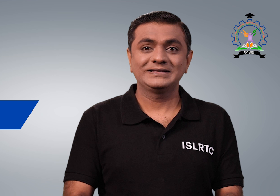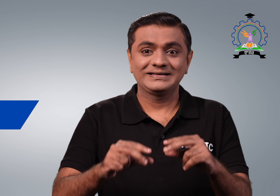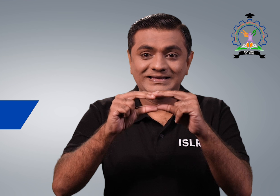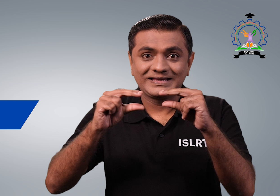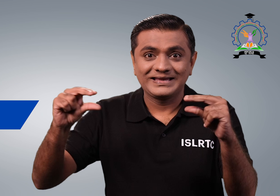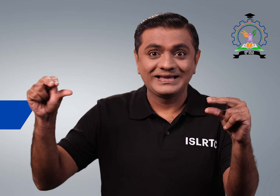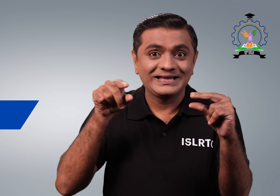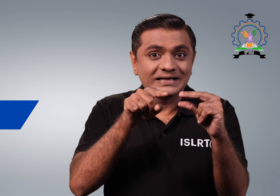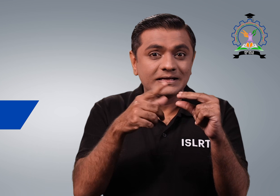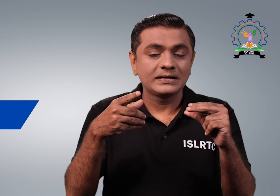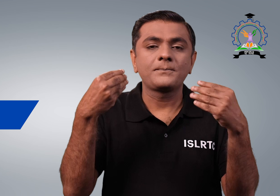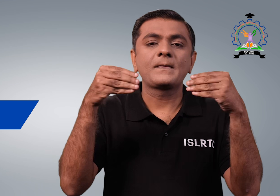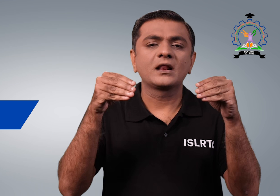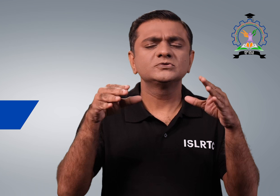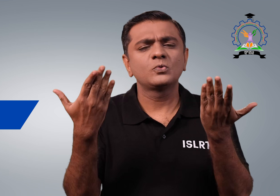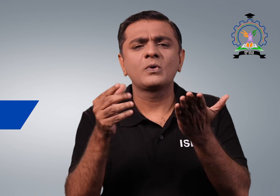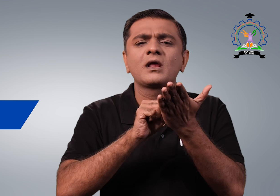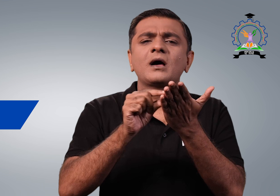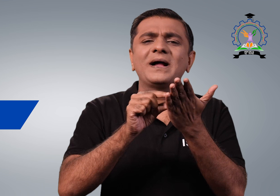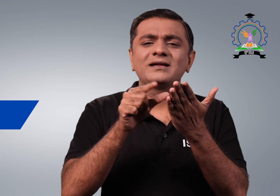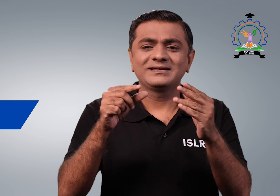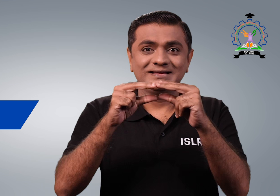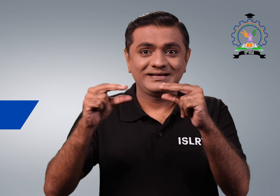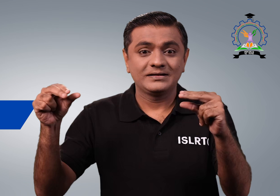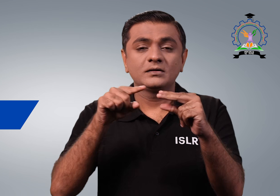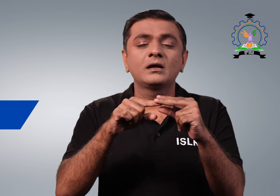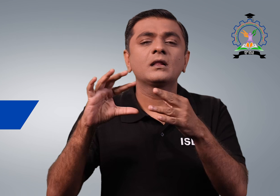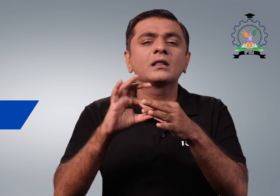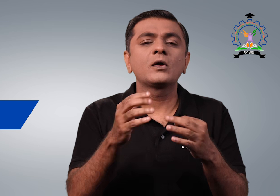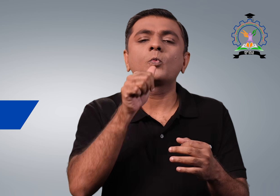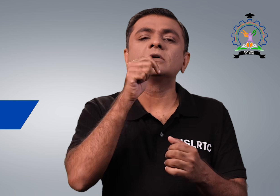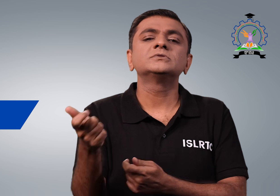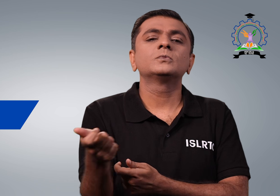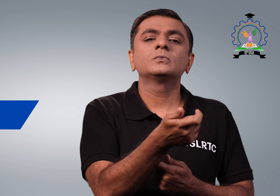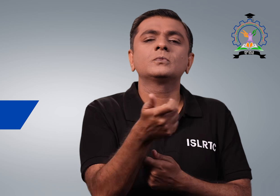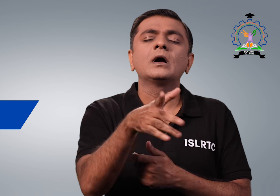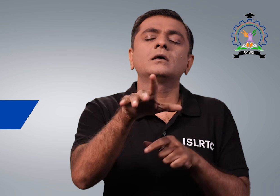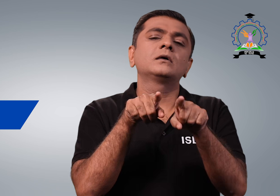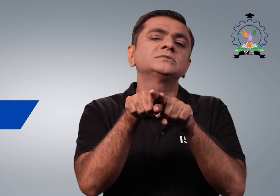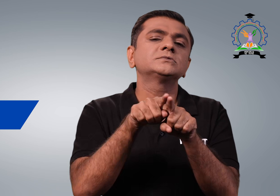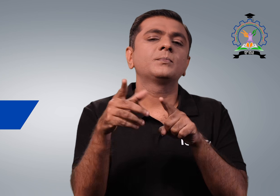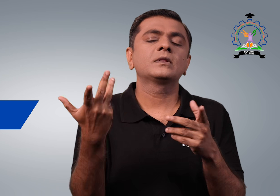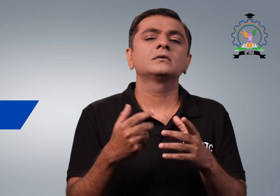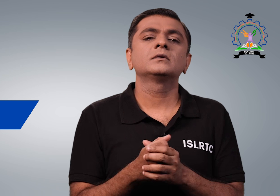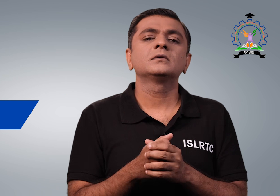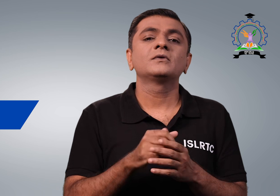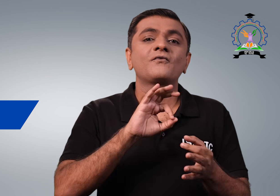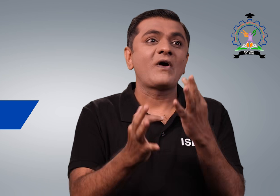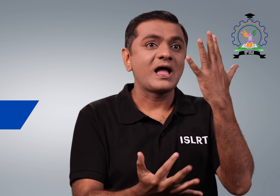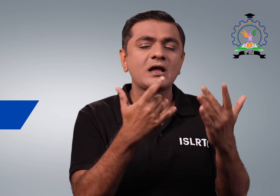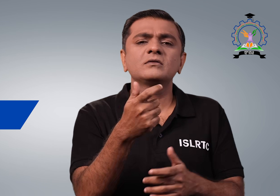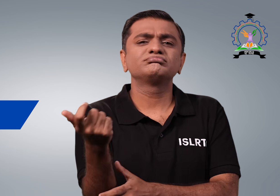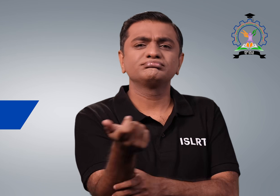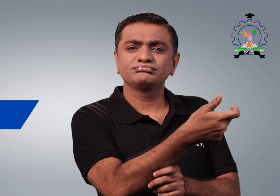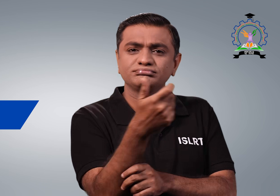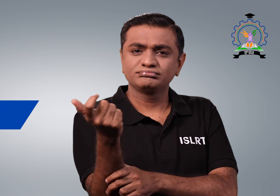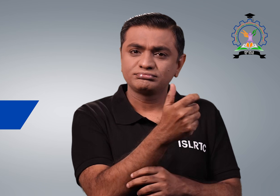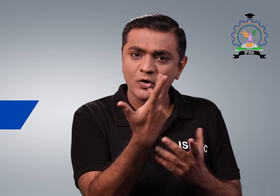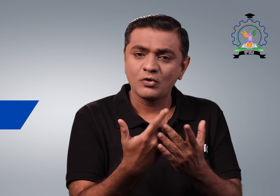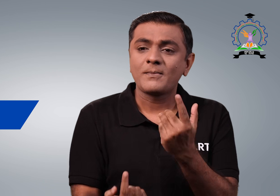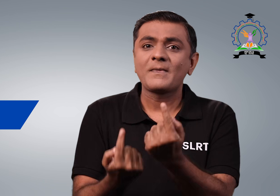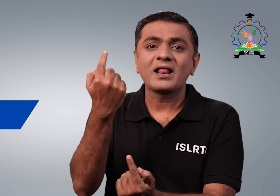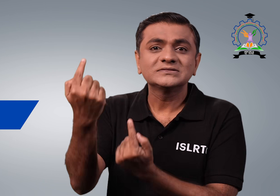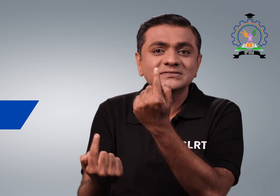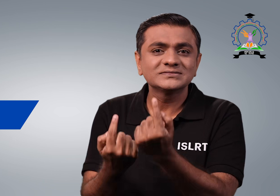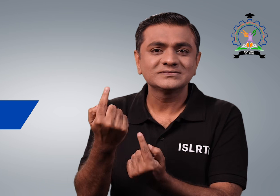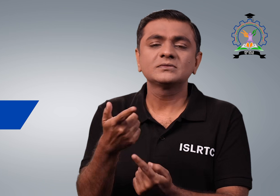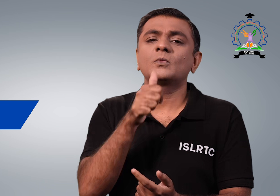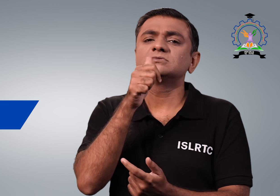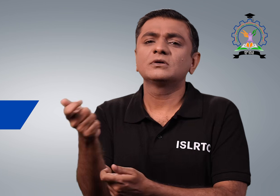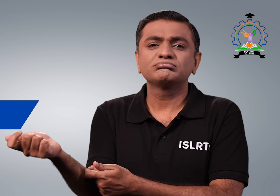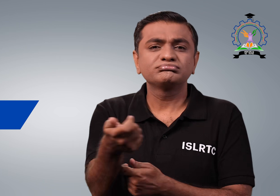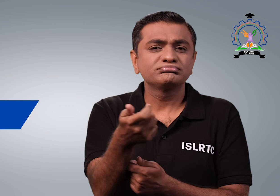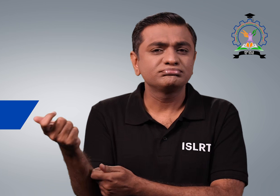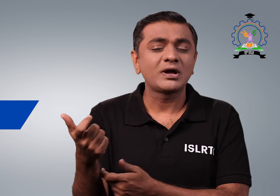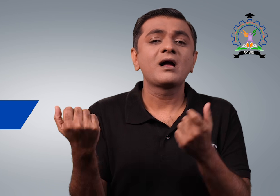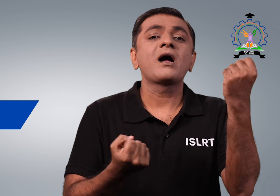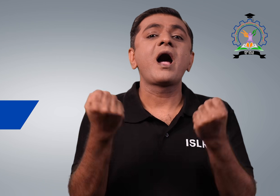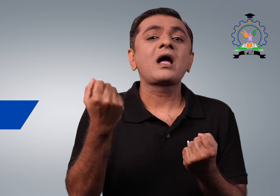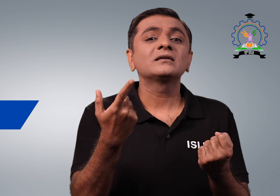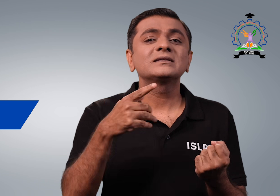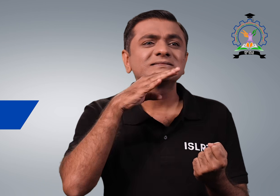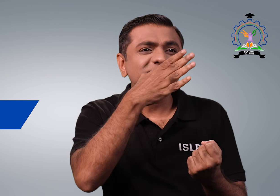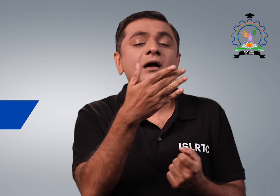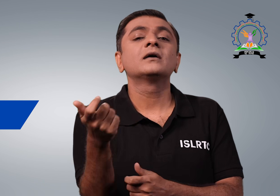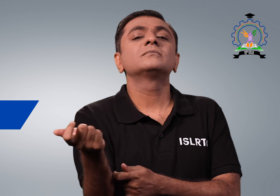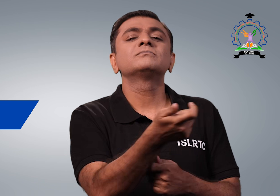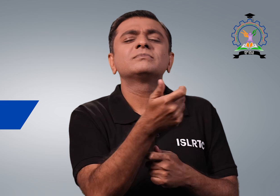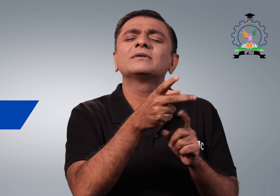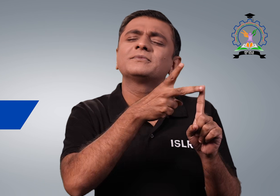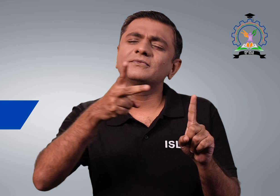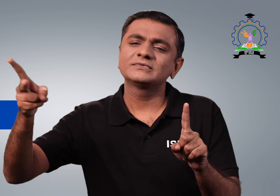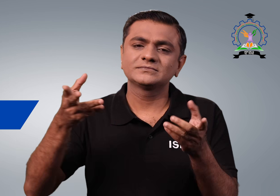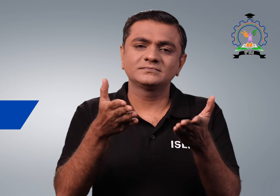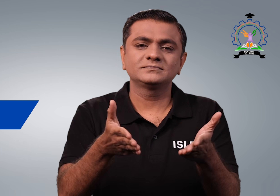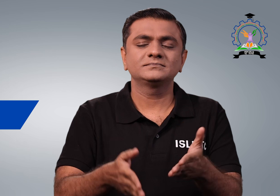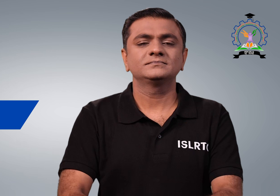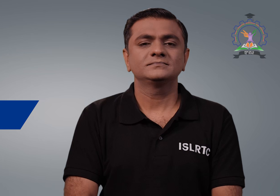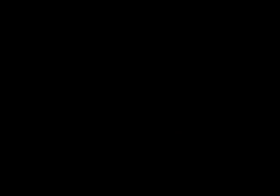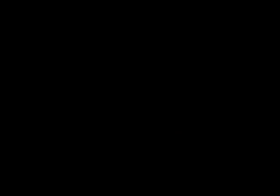A hose is a plastic or rubber pipe used to carry water for tasks like extinguishing fires, watering plants, washing cars, etc.